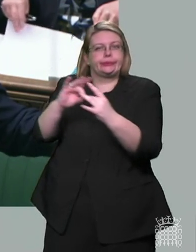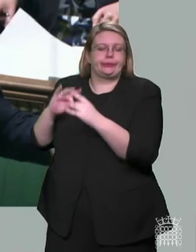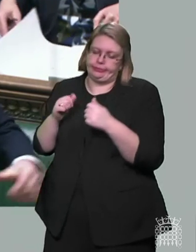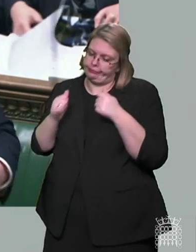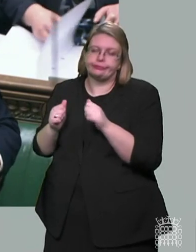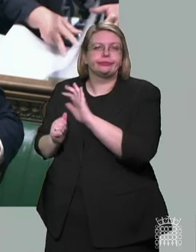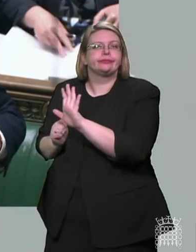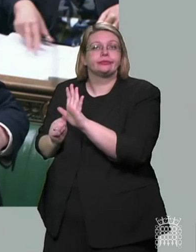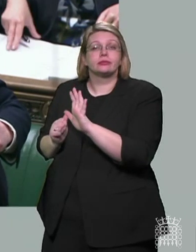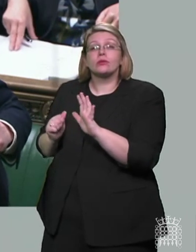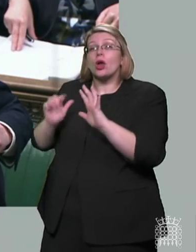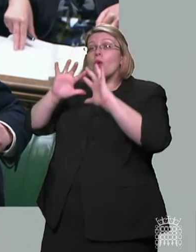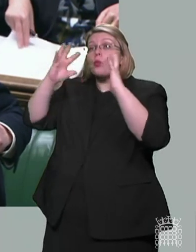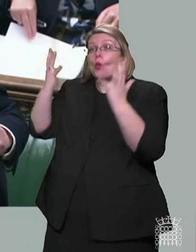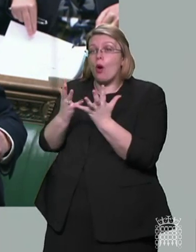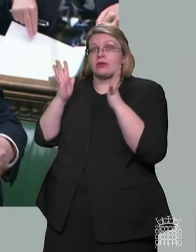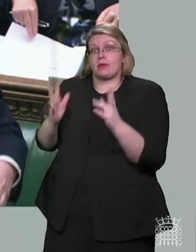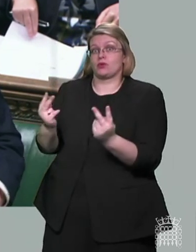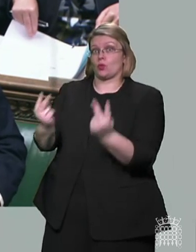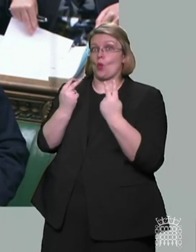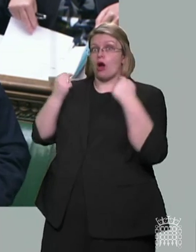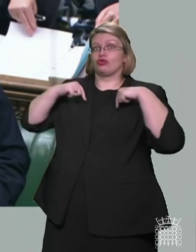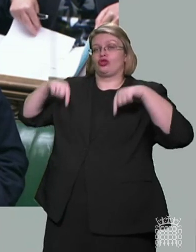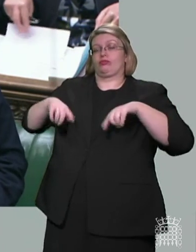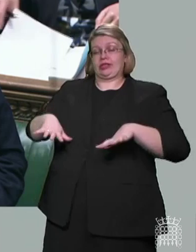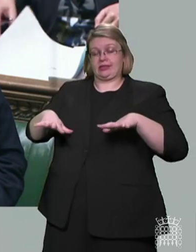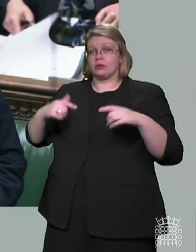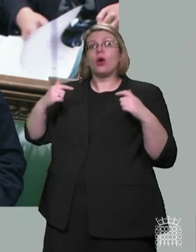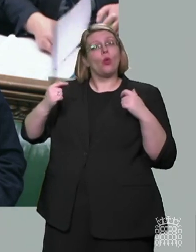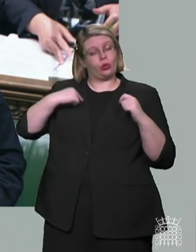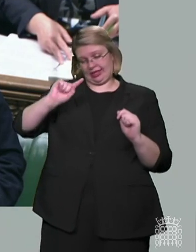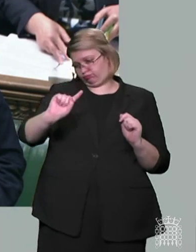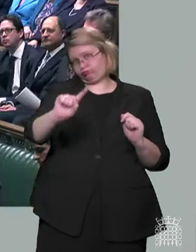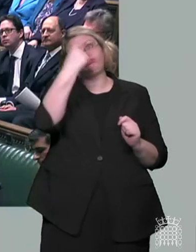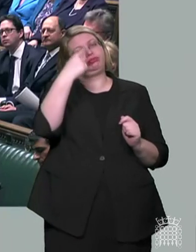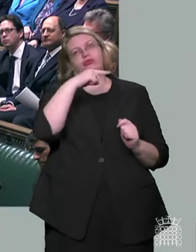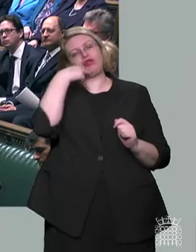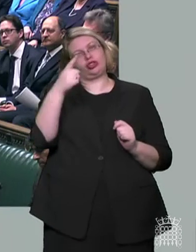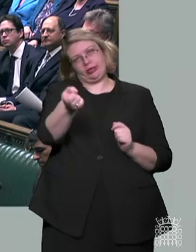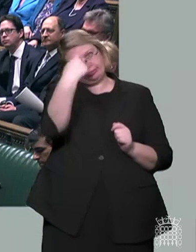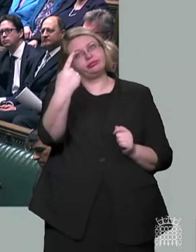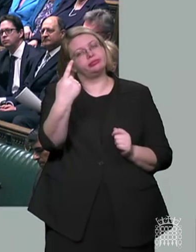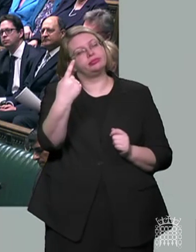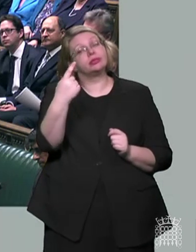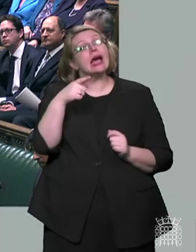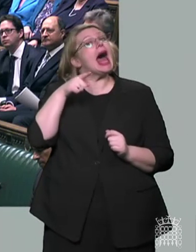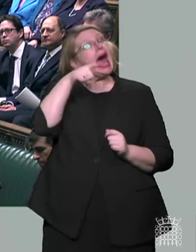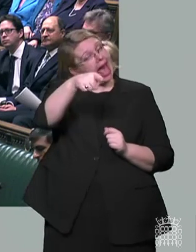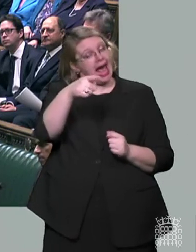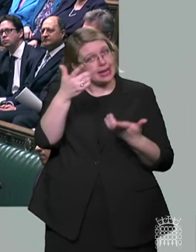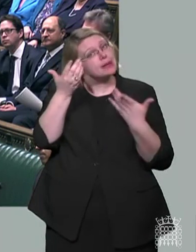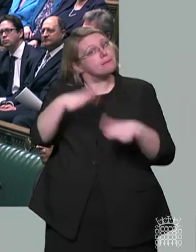People around the world can see that the UK was the first to call out what President Putin was doing in Ukraine.